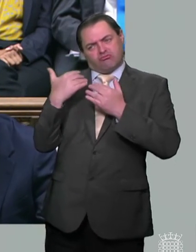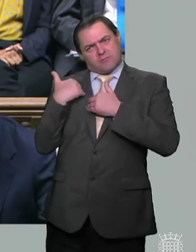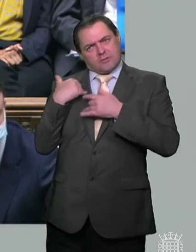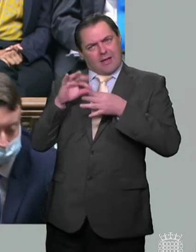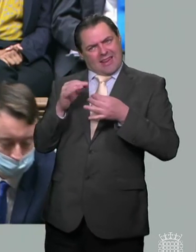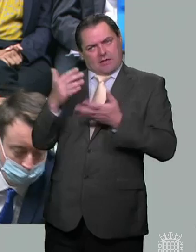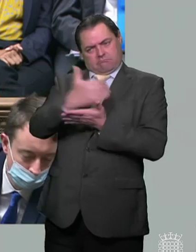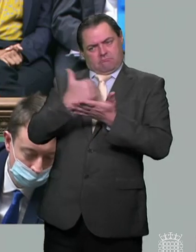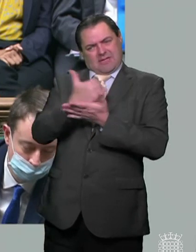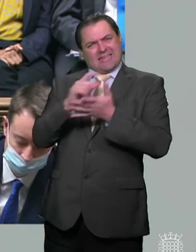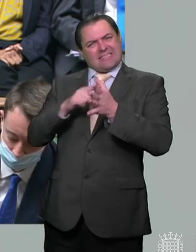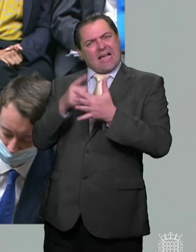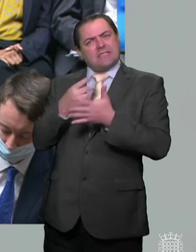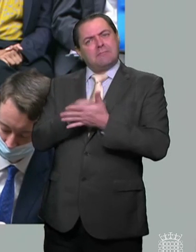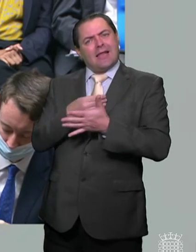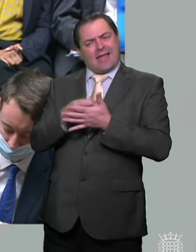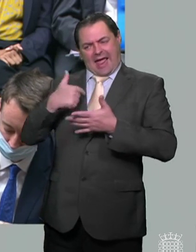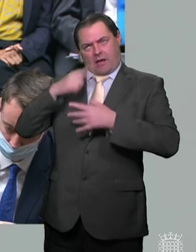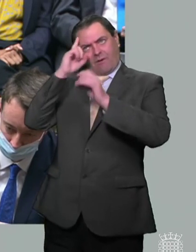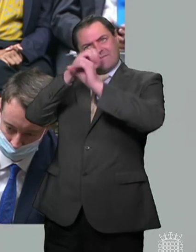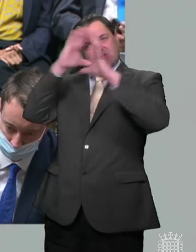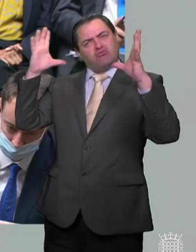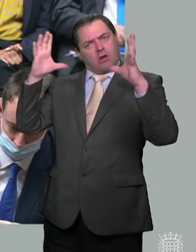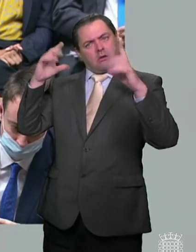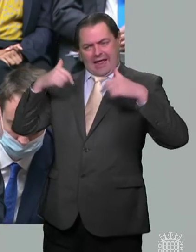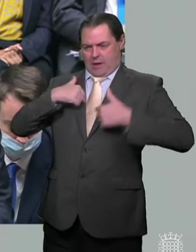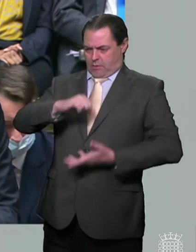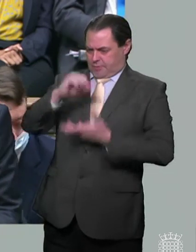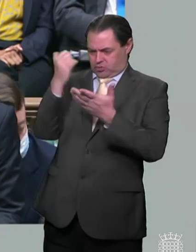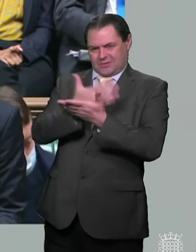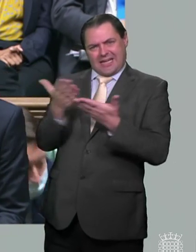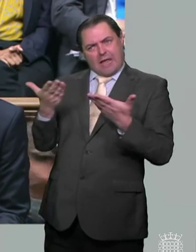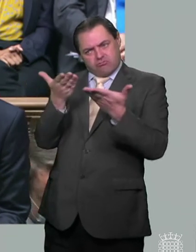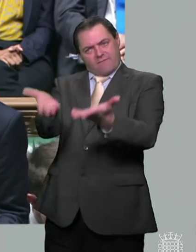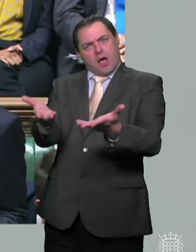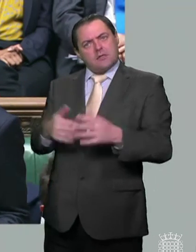That is our vision for the future and that is what this Budget delivers.